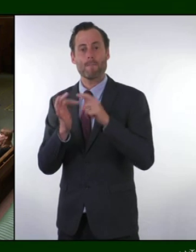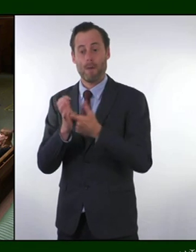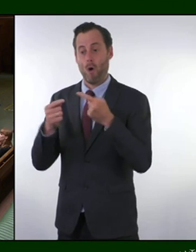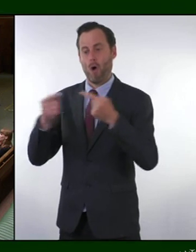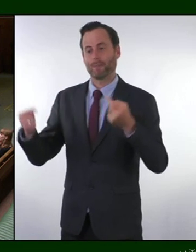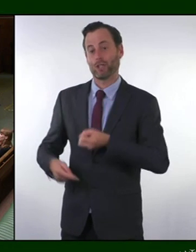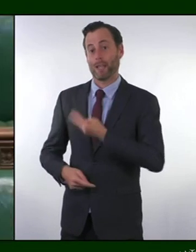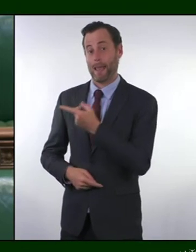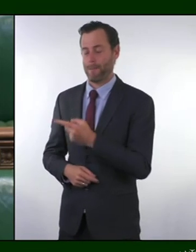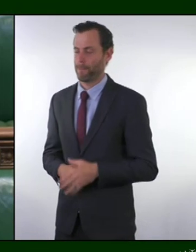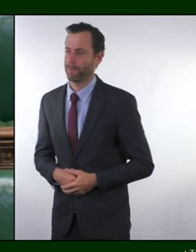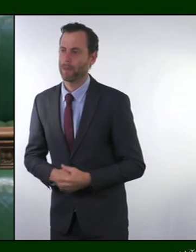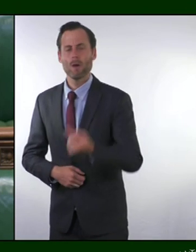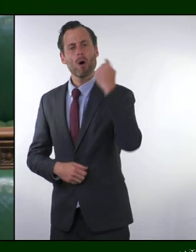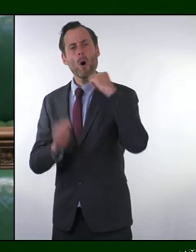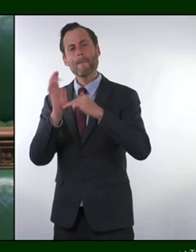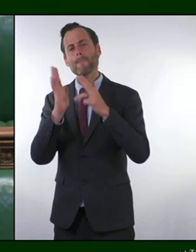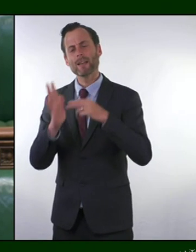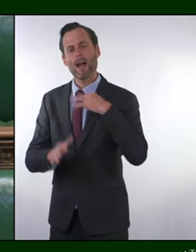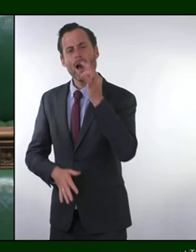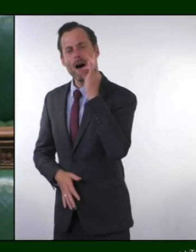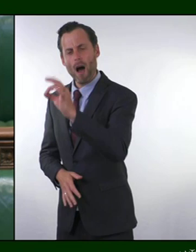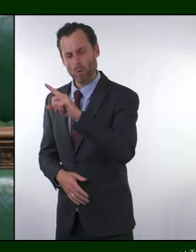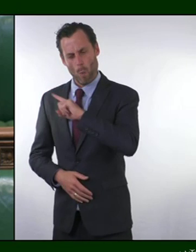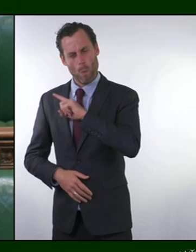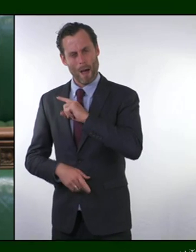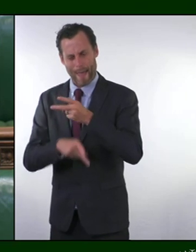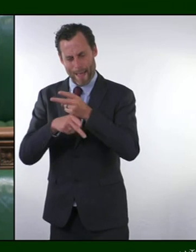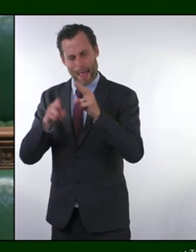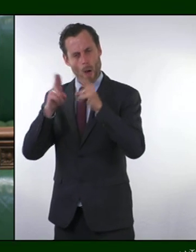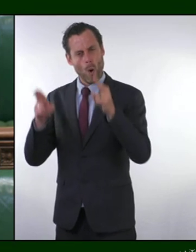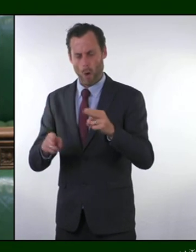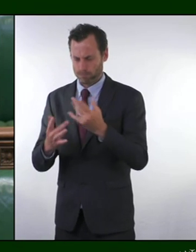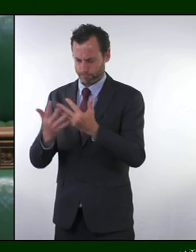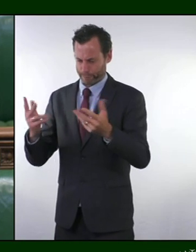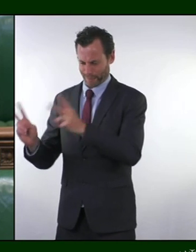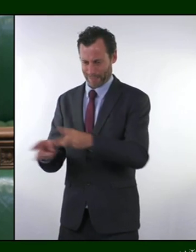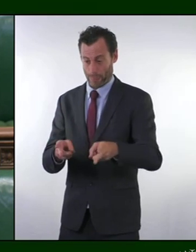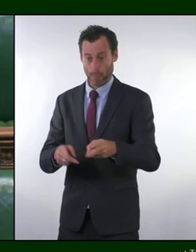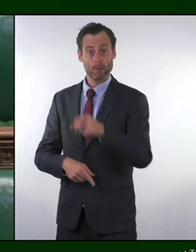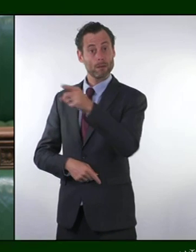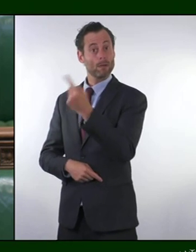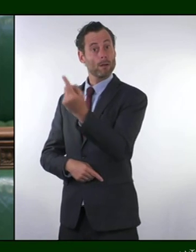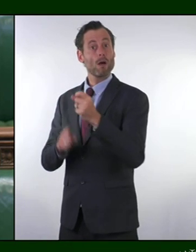On Monday, when asked why care home deaths had been so high, the Prime Minister said that